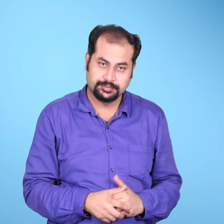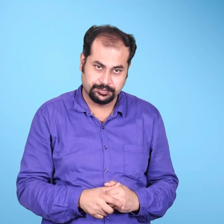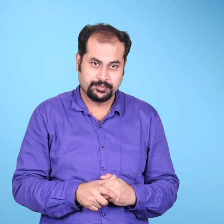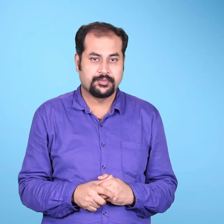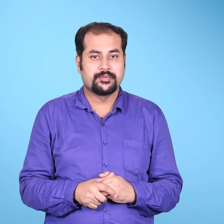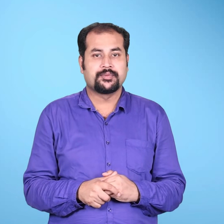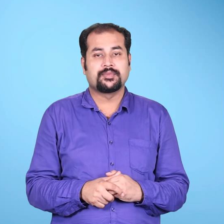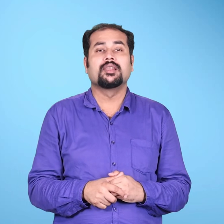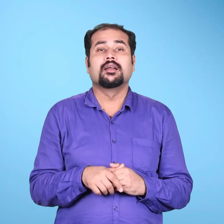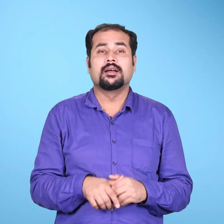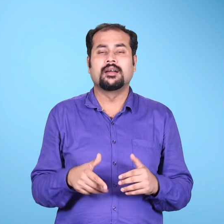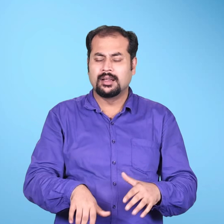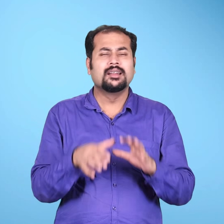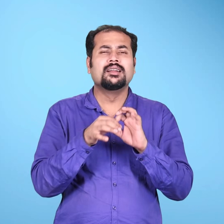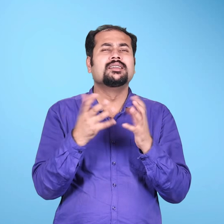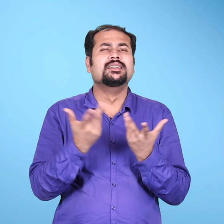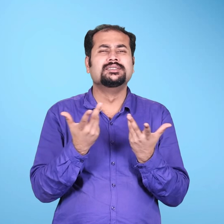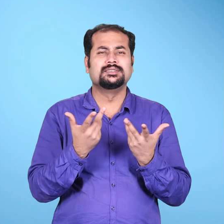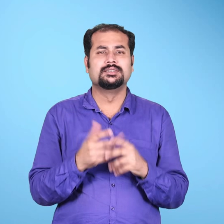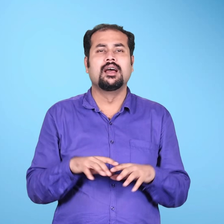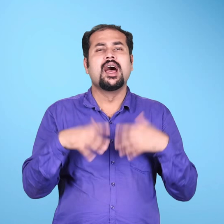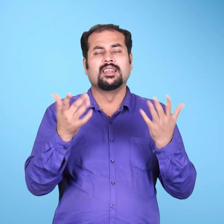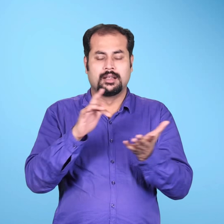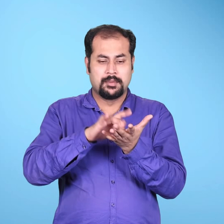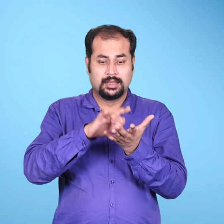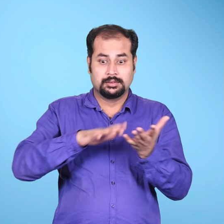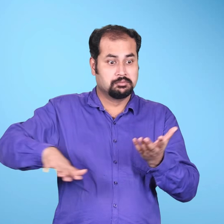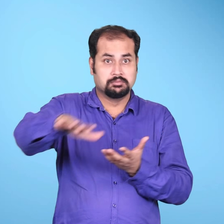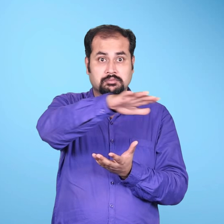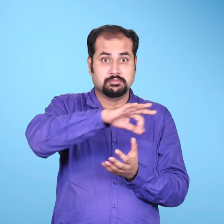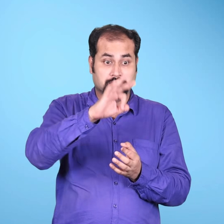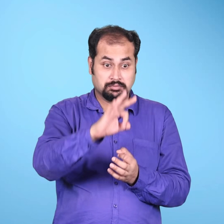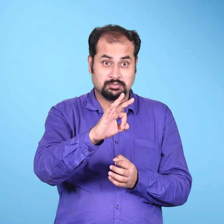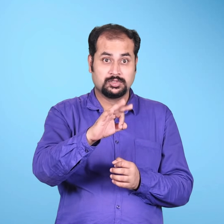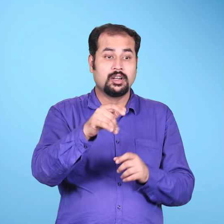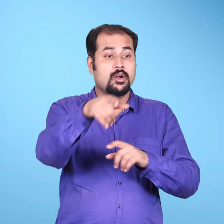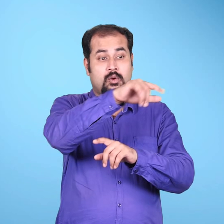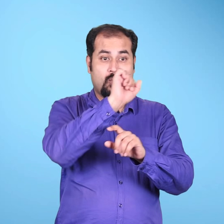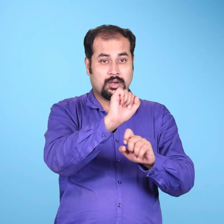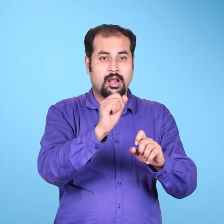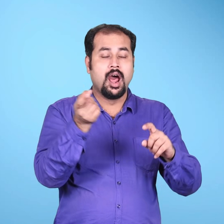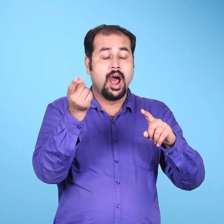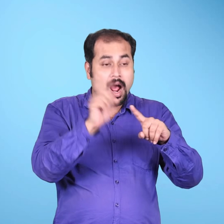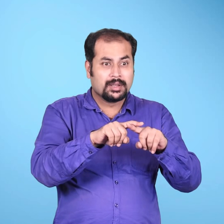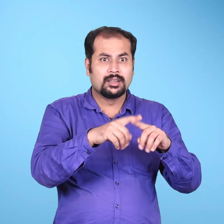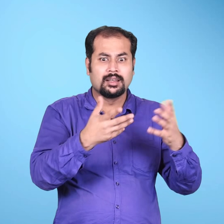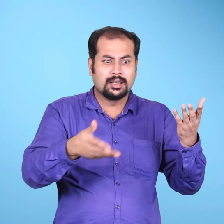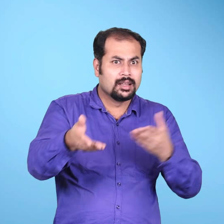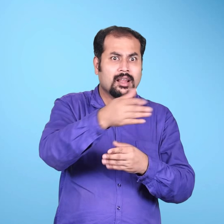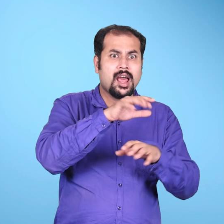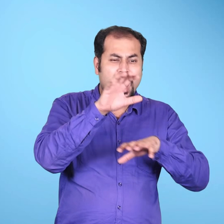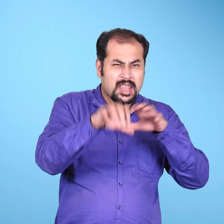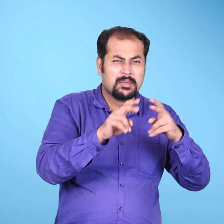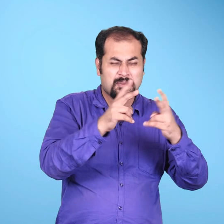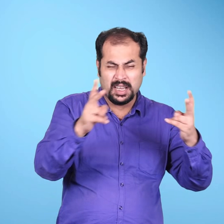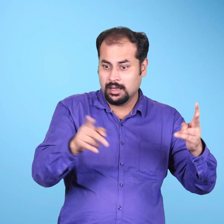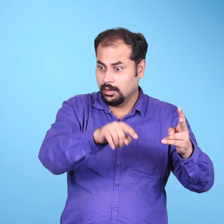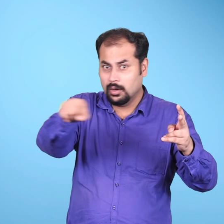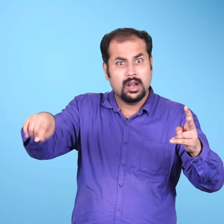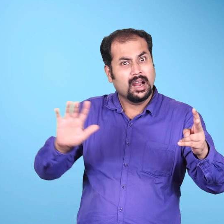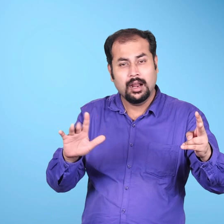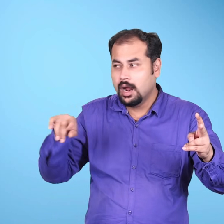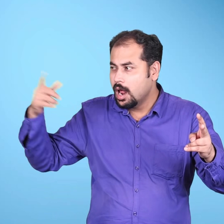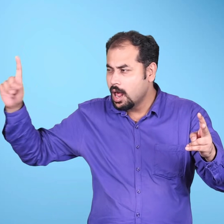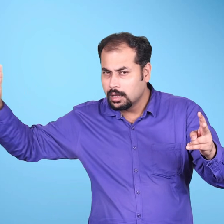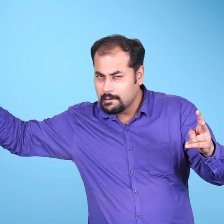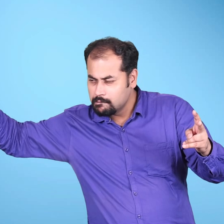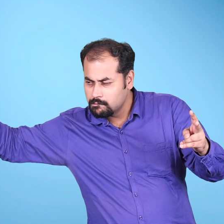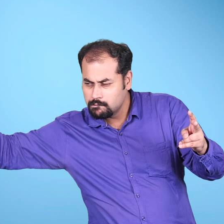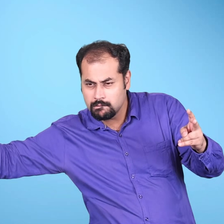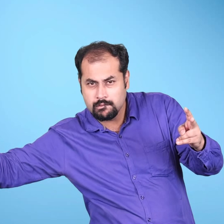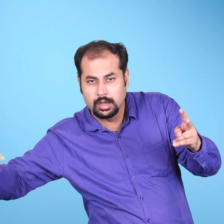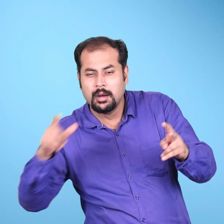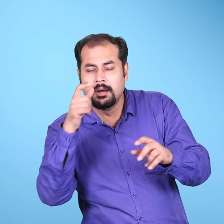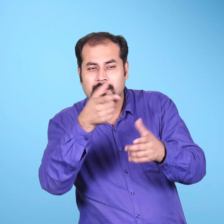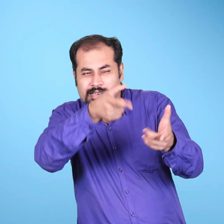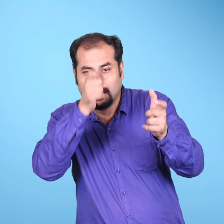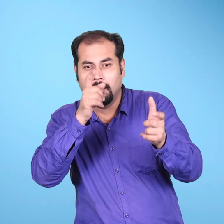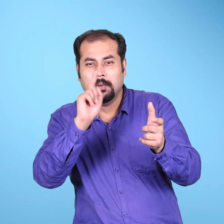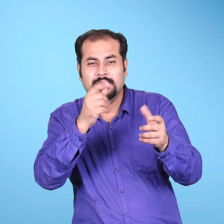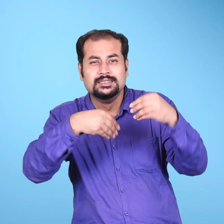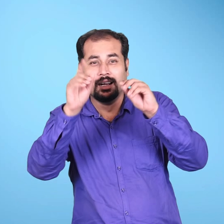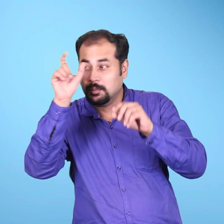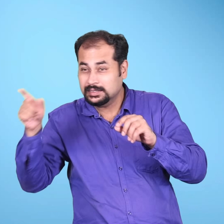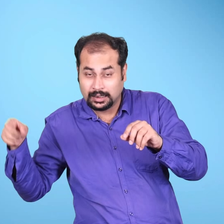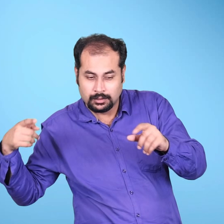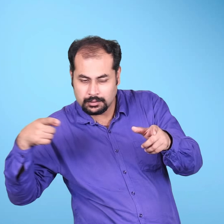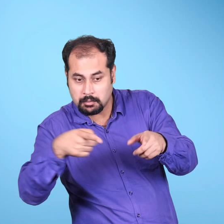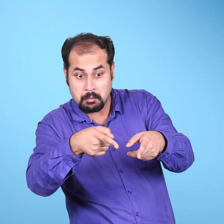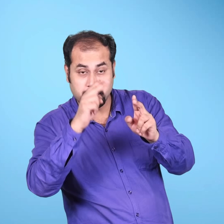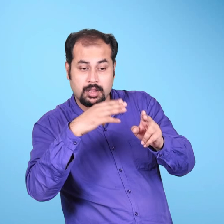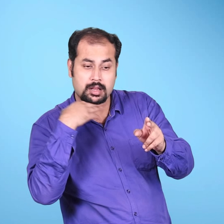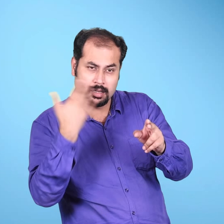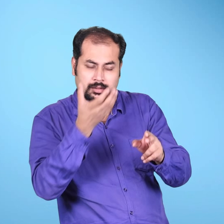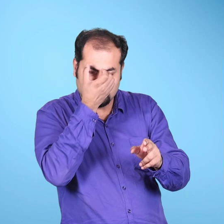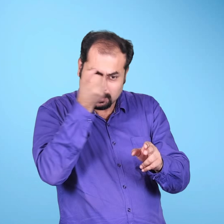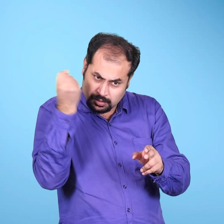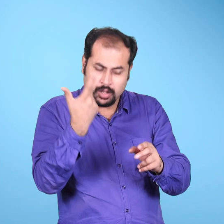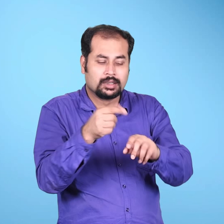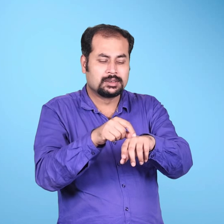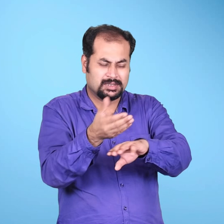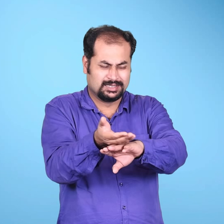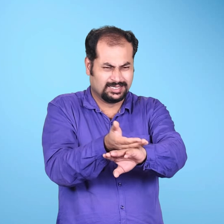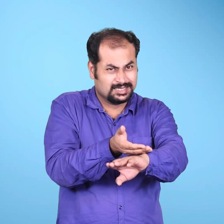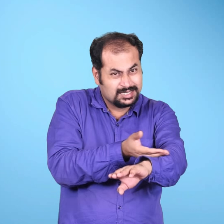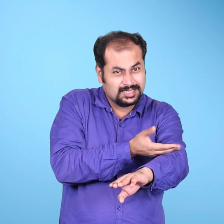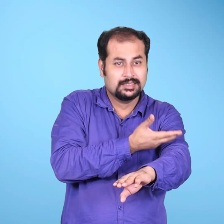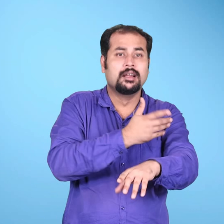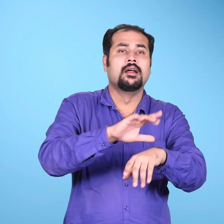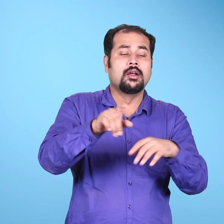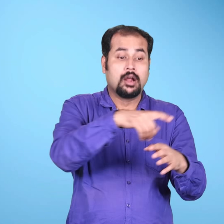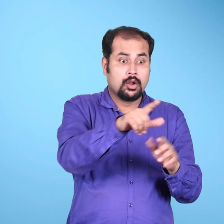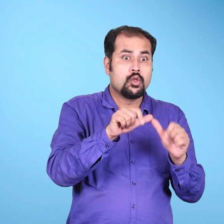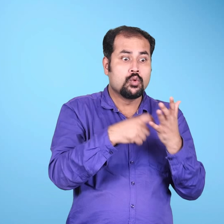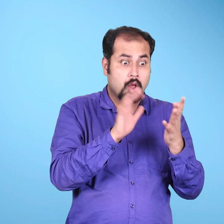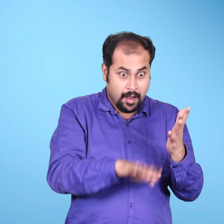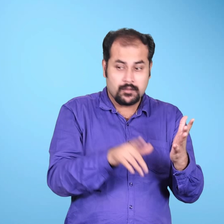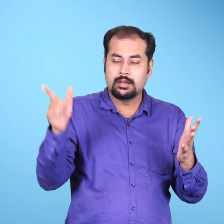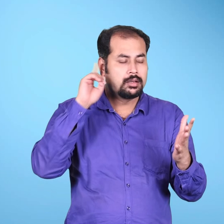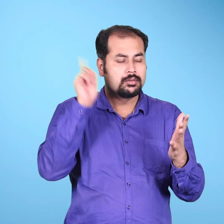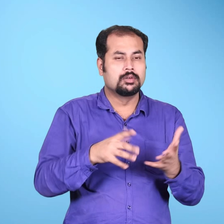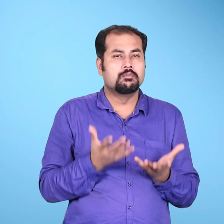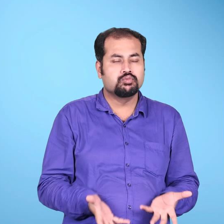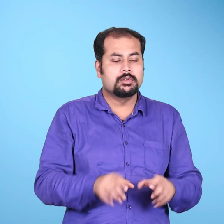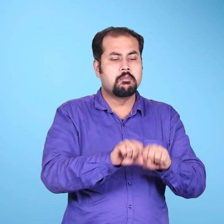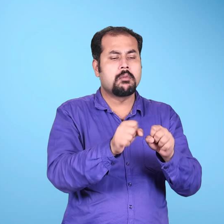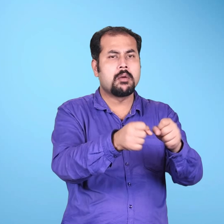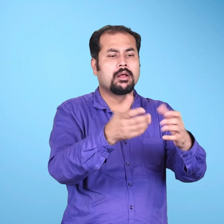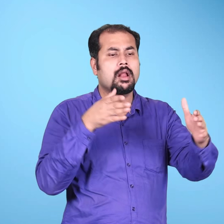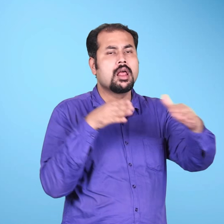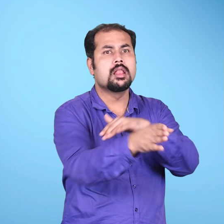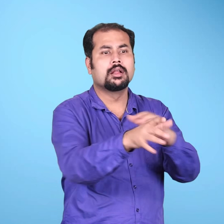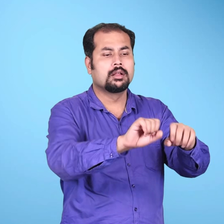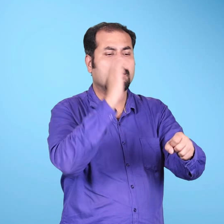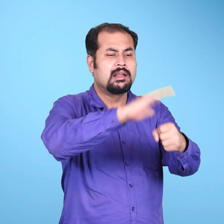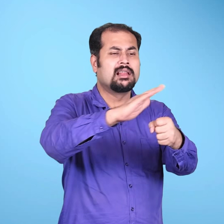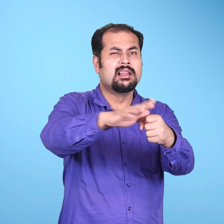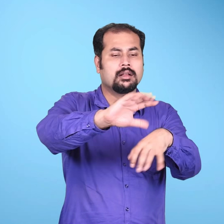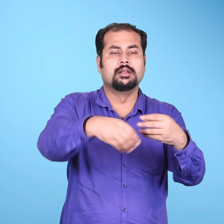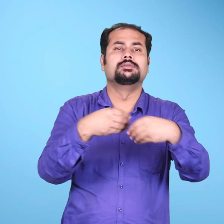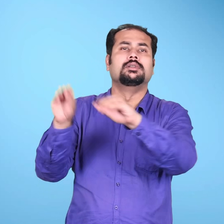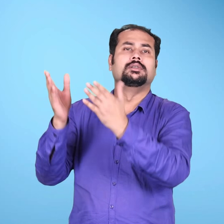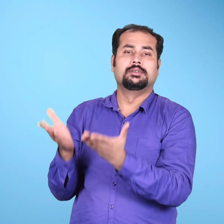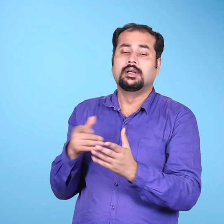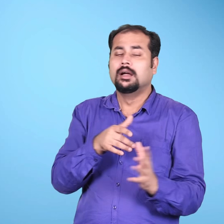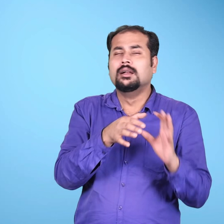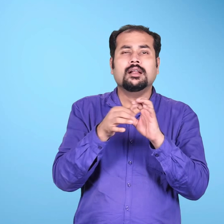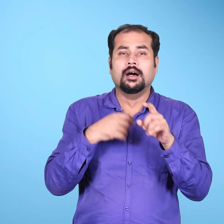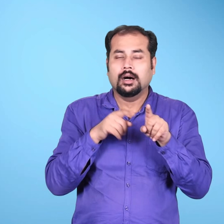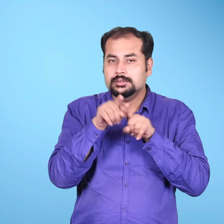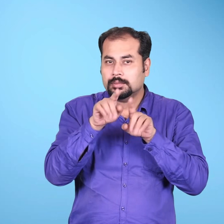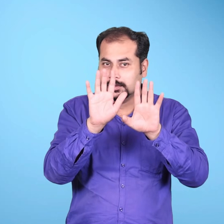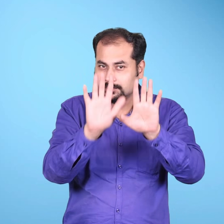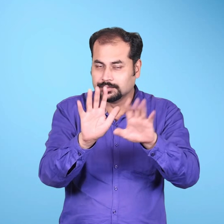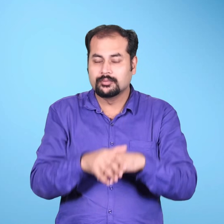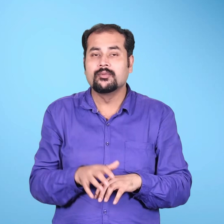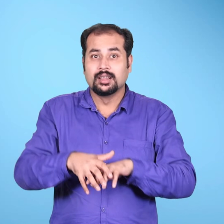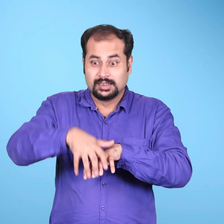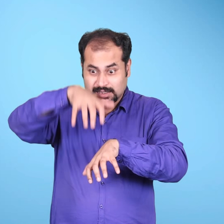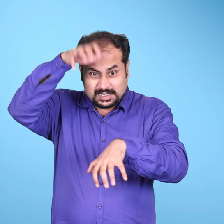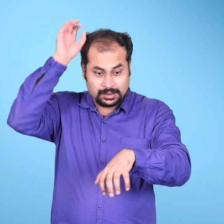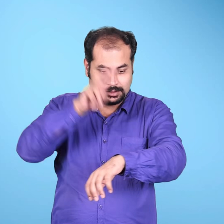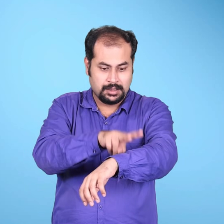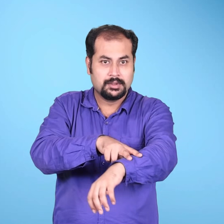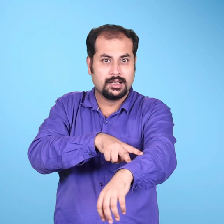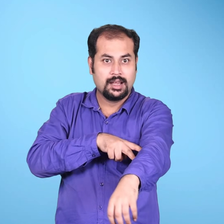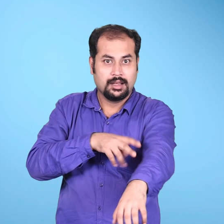Poaching is the illegal hunting, capturing or killing of wild animals on someone else’s land or on protected land without permission. For example, animals